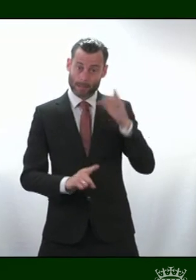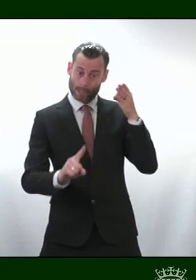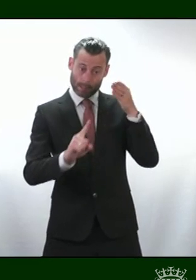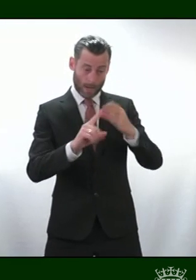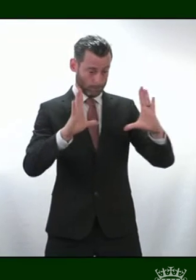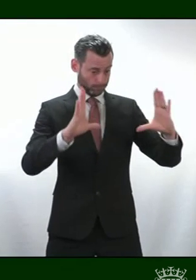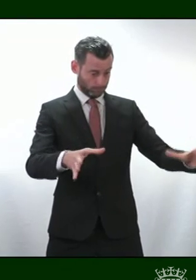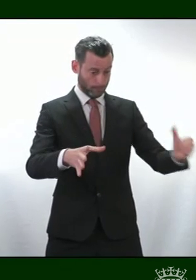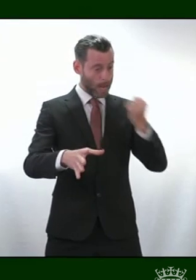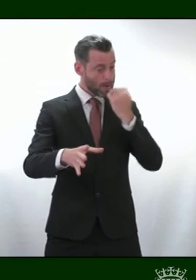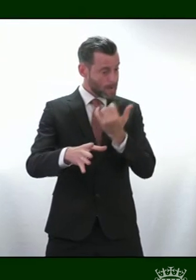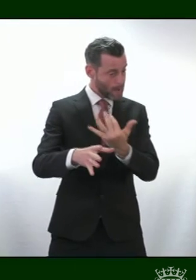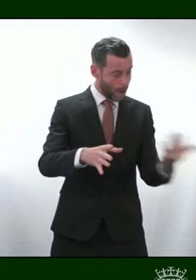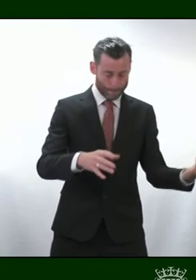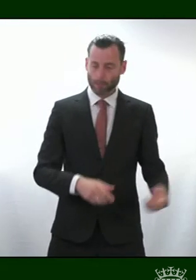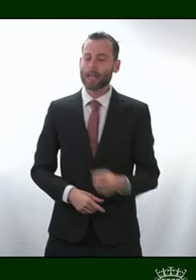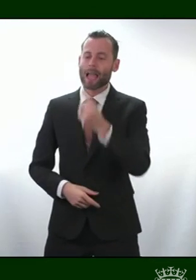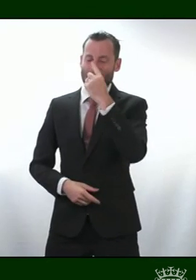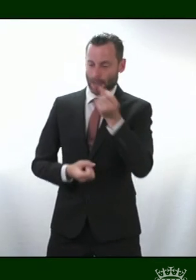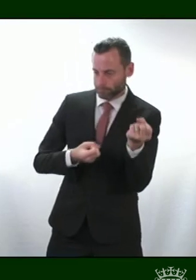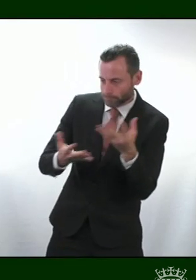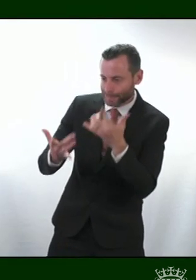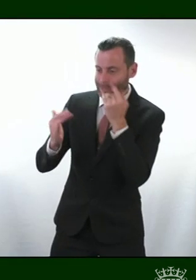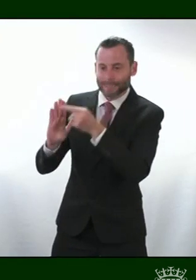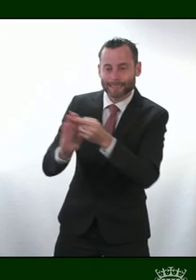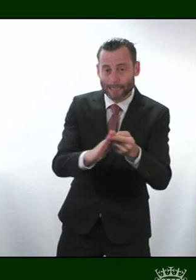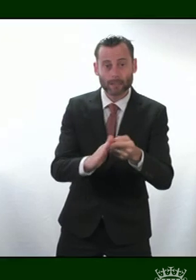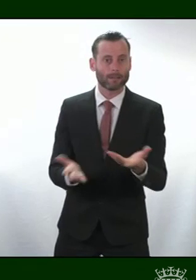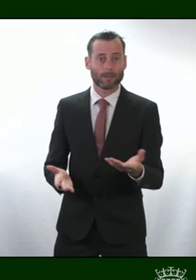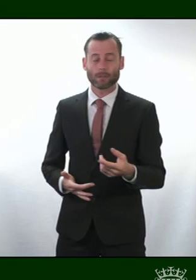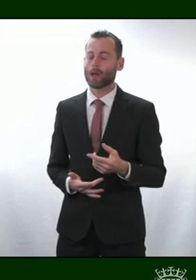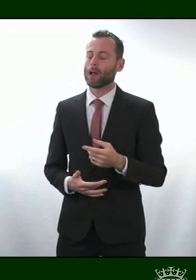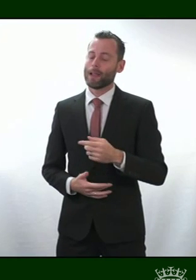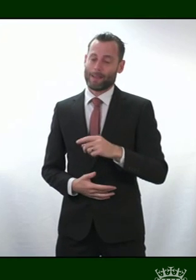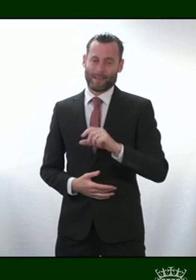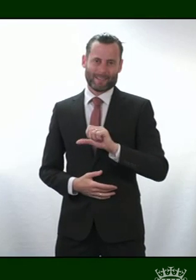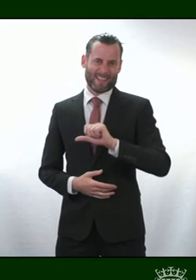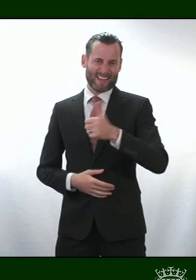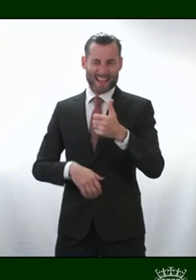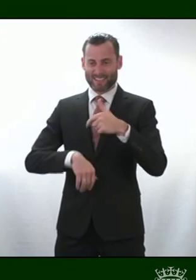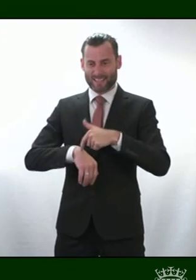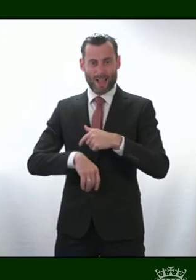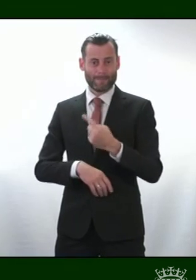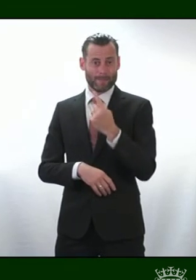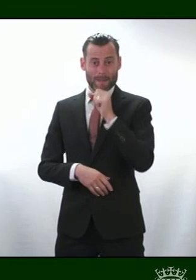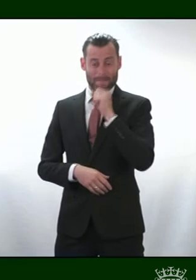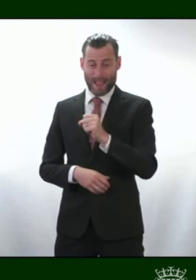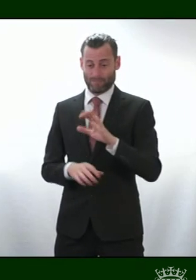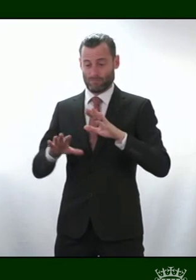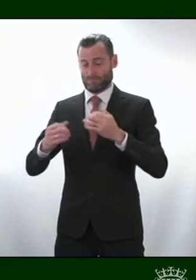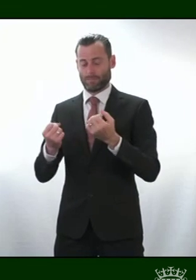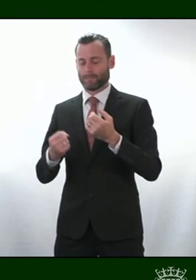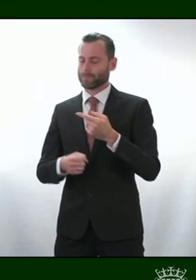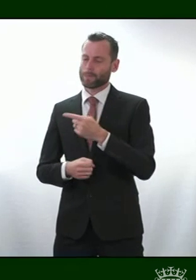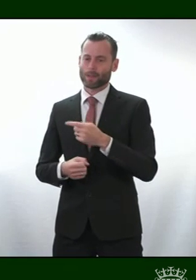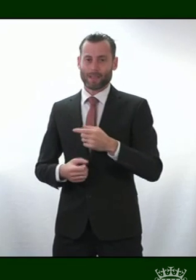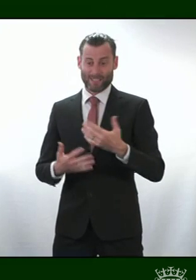The next time a man with covid symptoms drives from London to Durham, it will probably be for the nearest covid test.